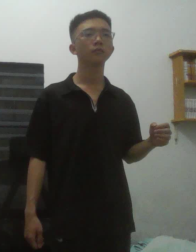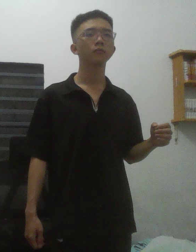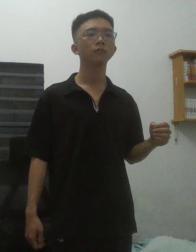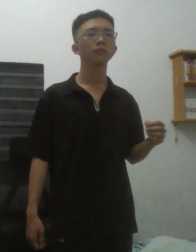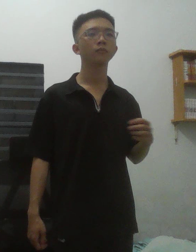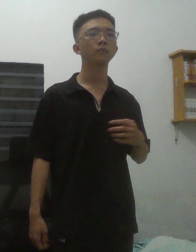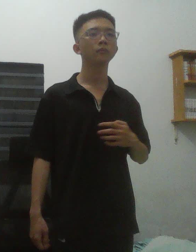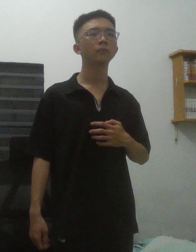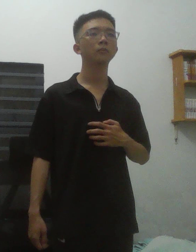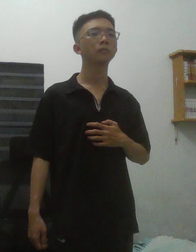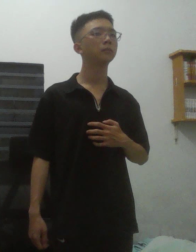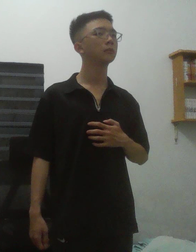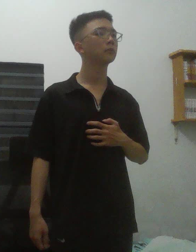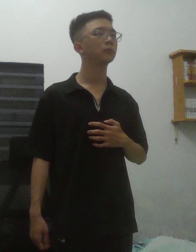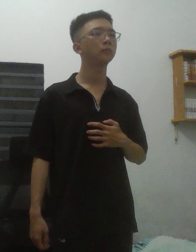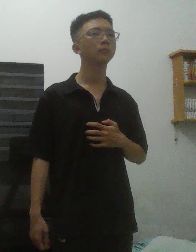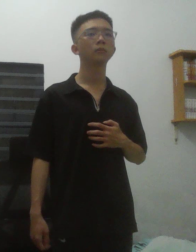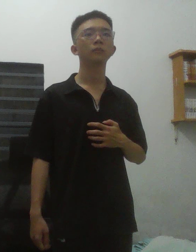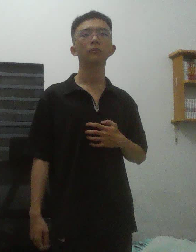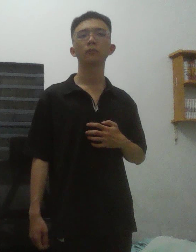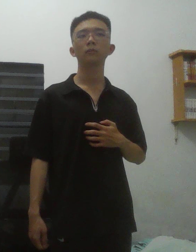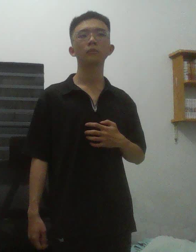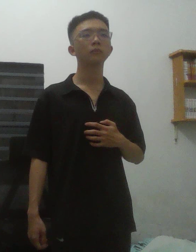khong thich